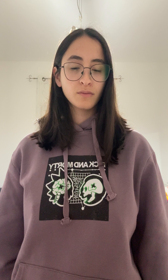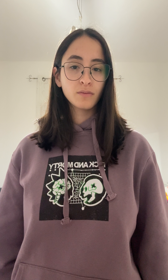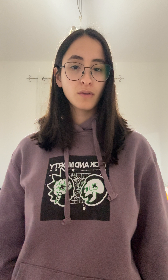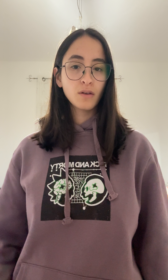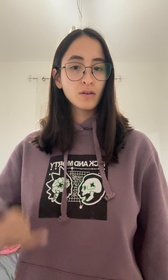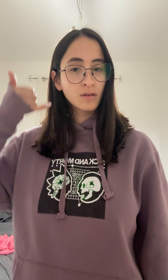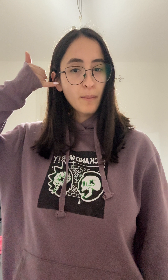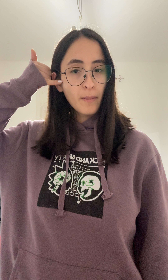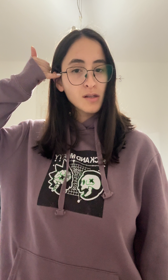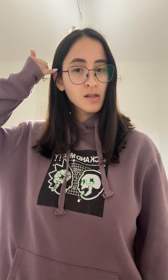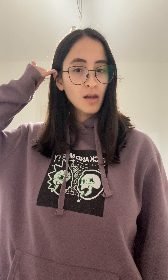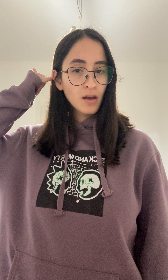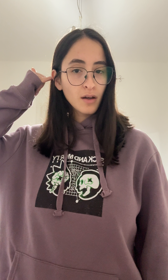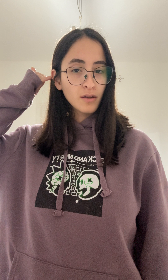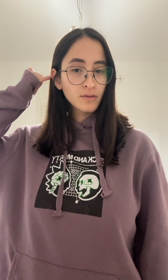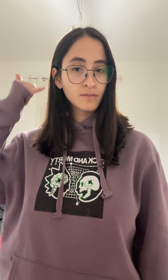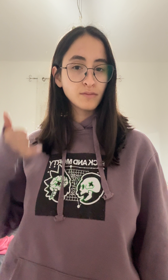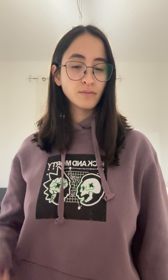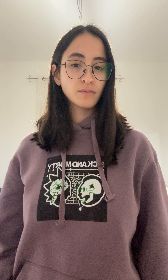פקיד